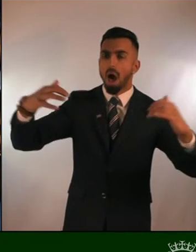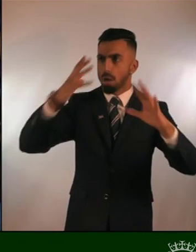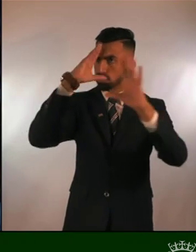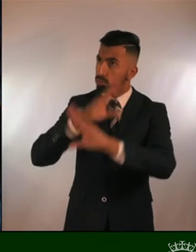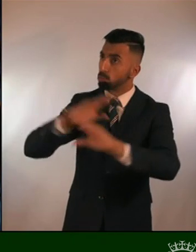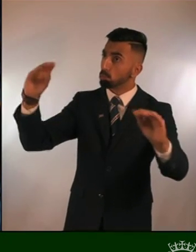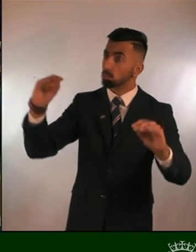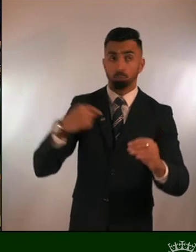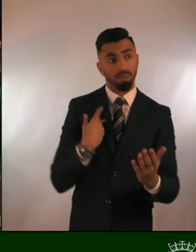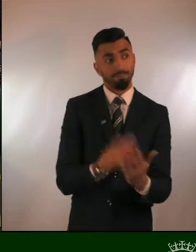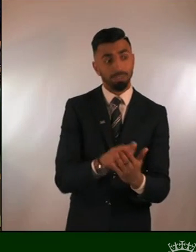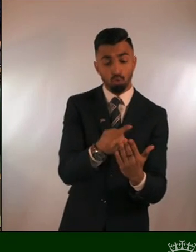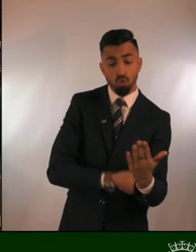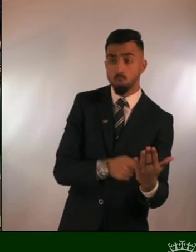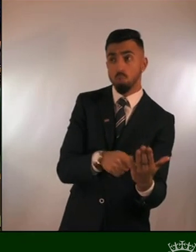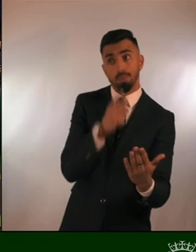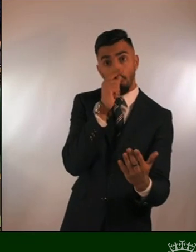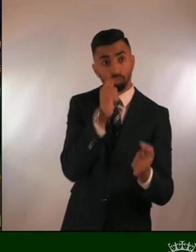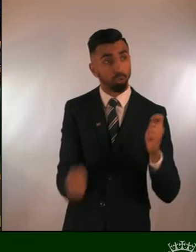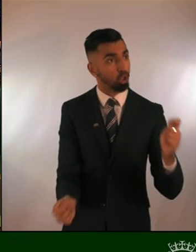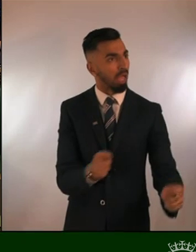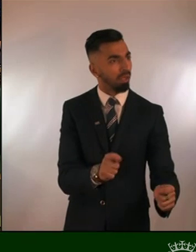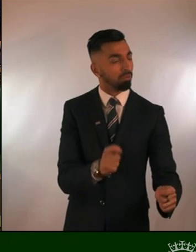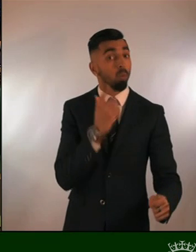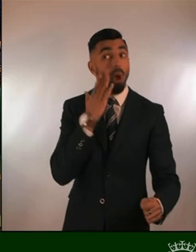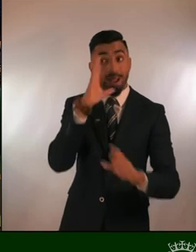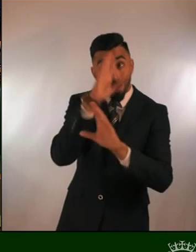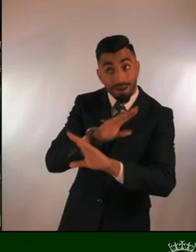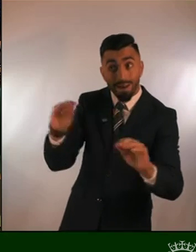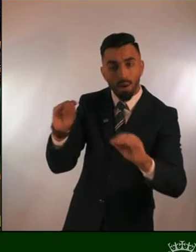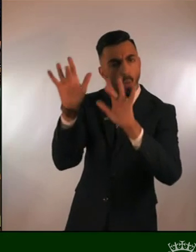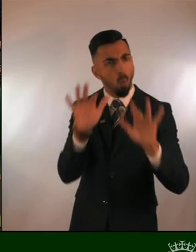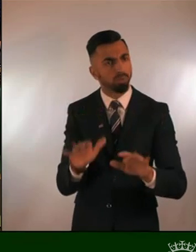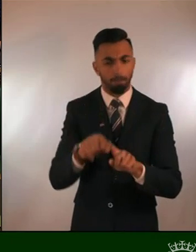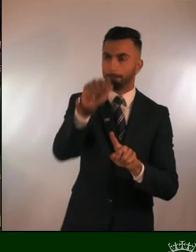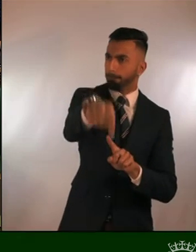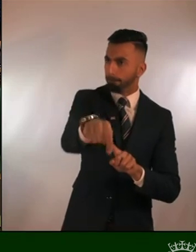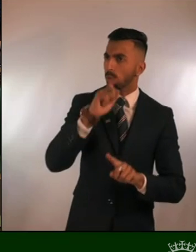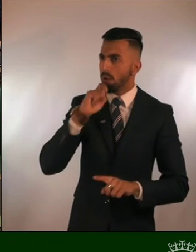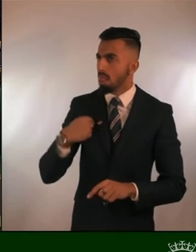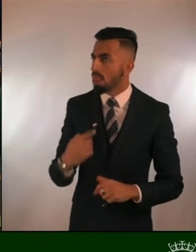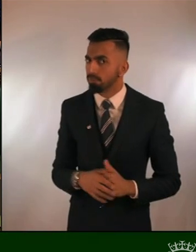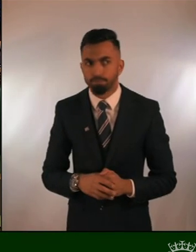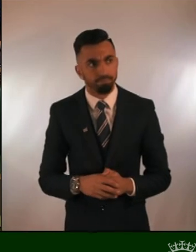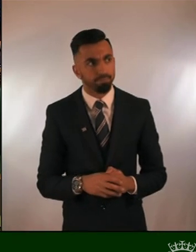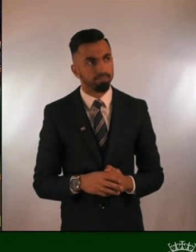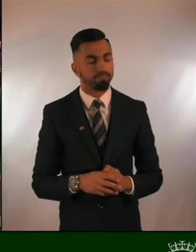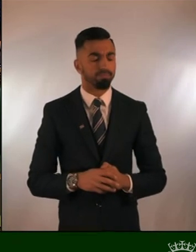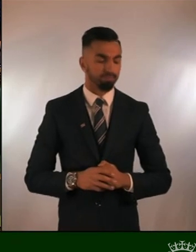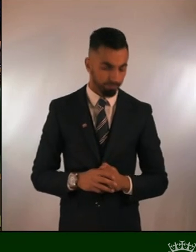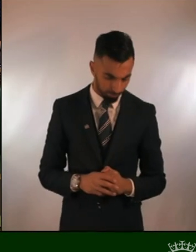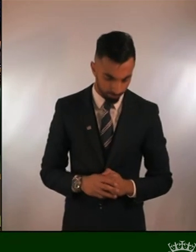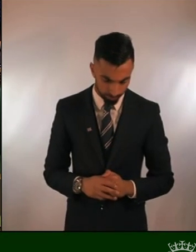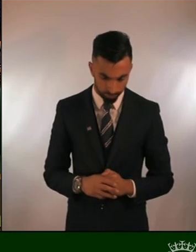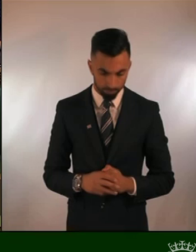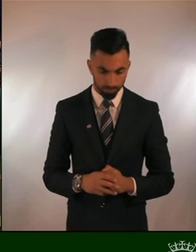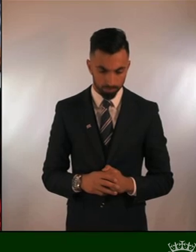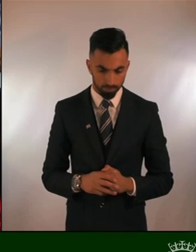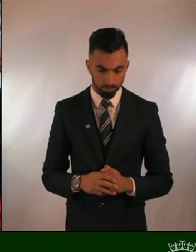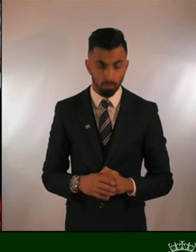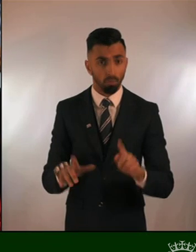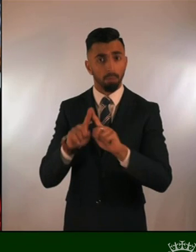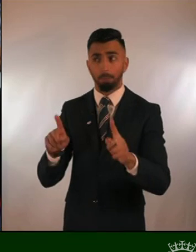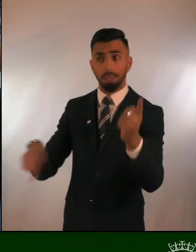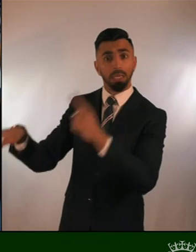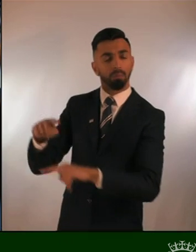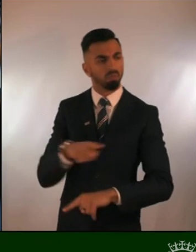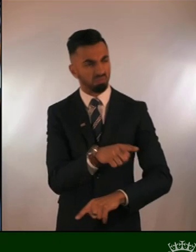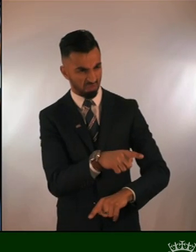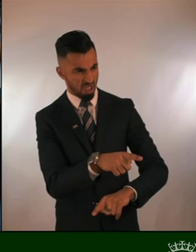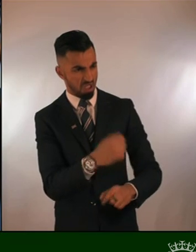But at the same time, credibility comes as much from what we do as what we say.